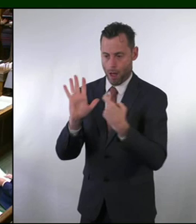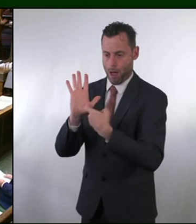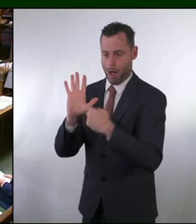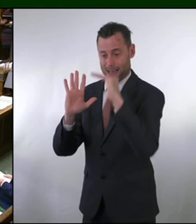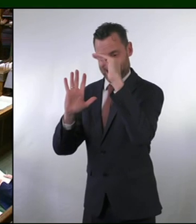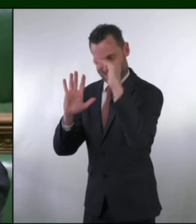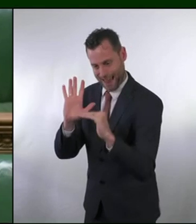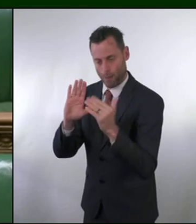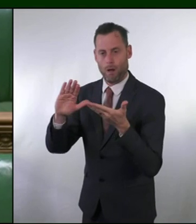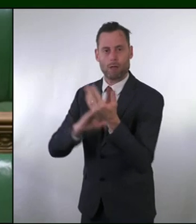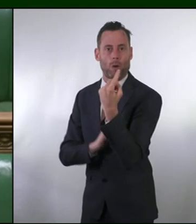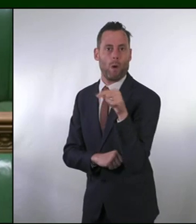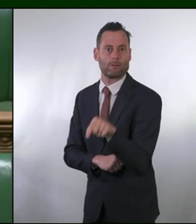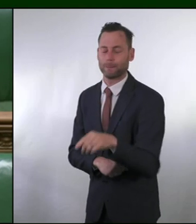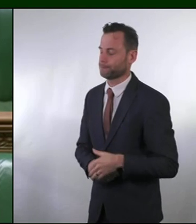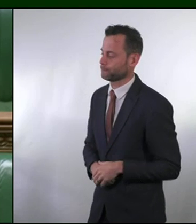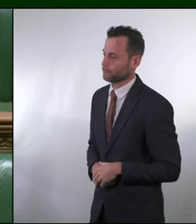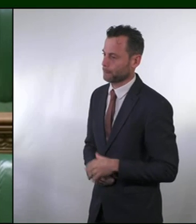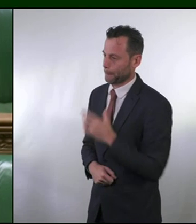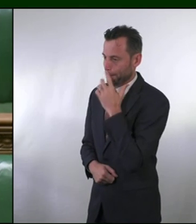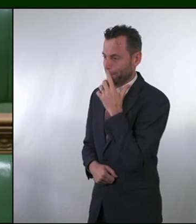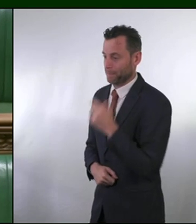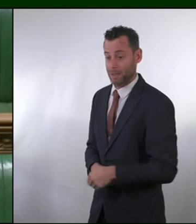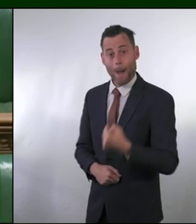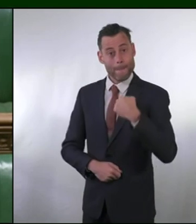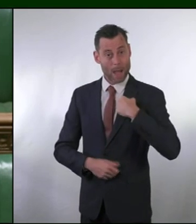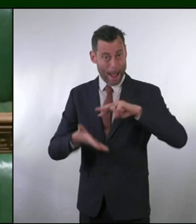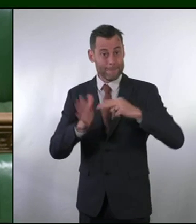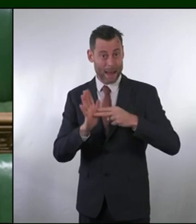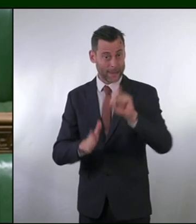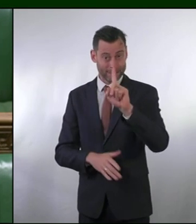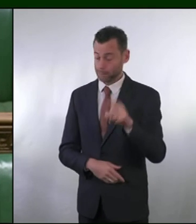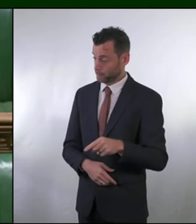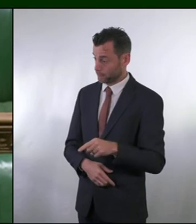The plan is the plan that the right hon. and learned Gentleman supported on Monday.